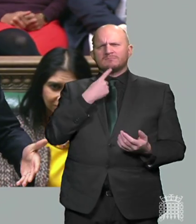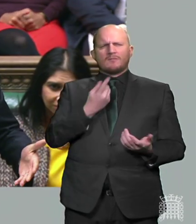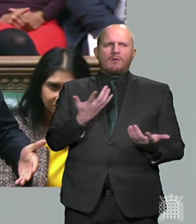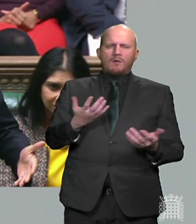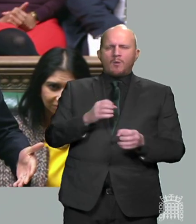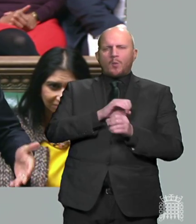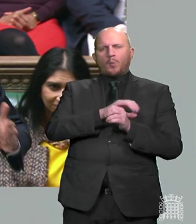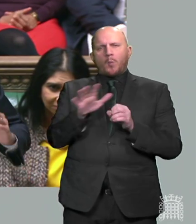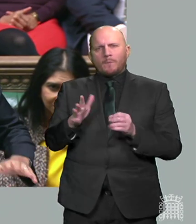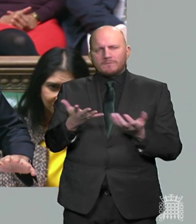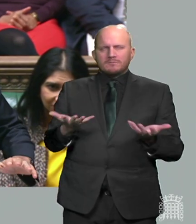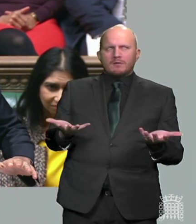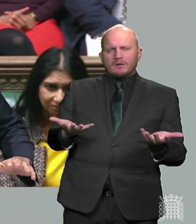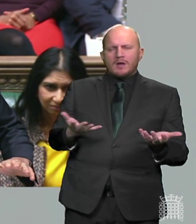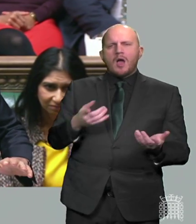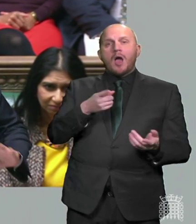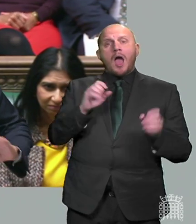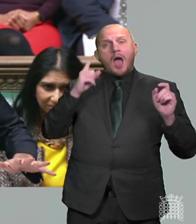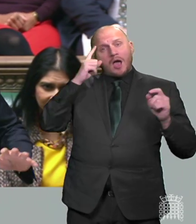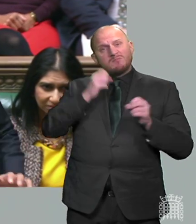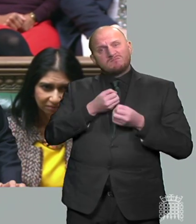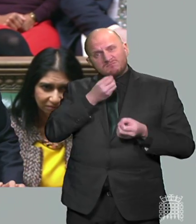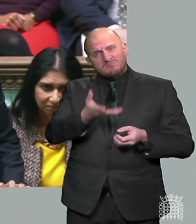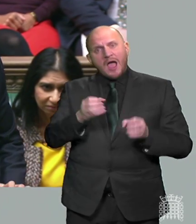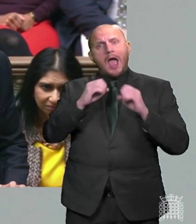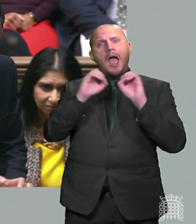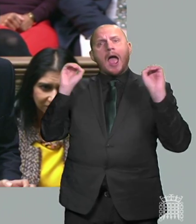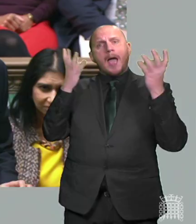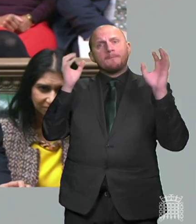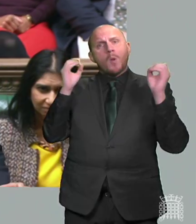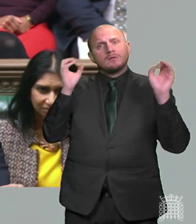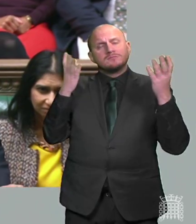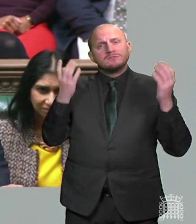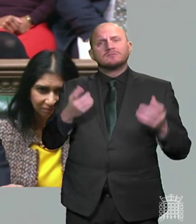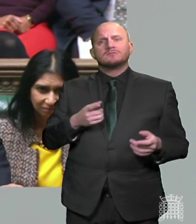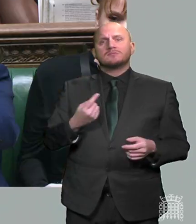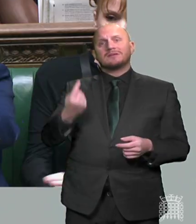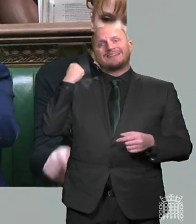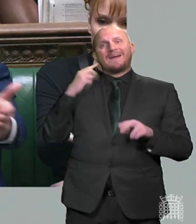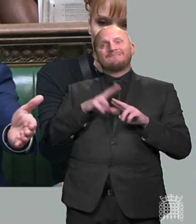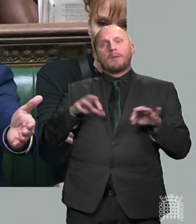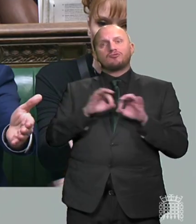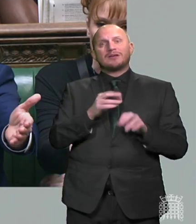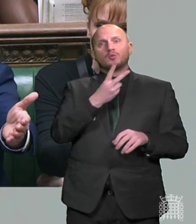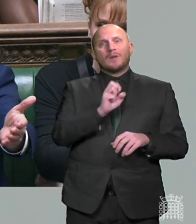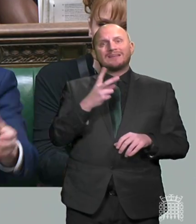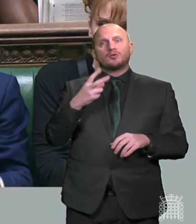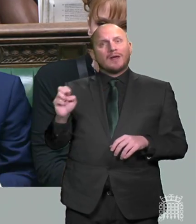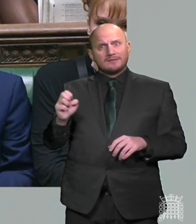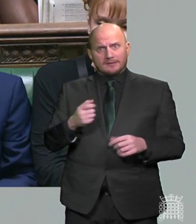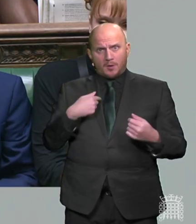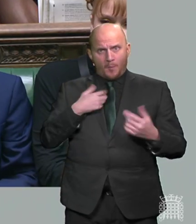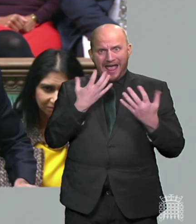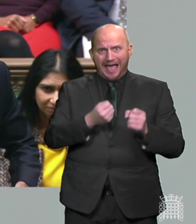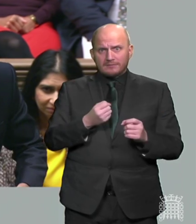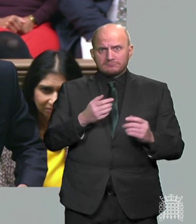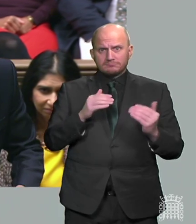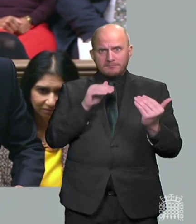Ambulance waiting times for category 1— Category 1 ambulance waiting times in February 2020 were actually completely on target.